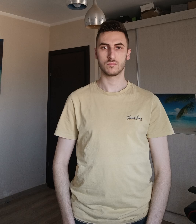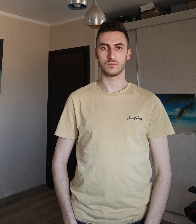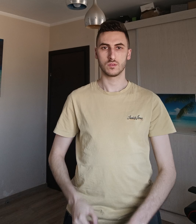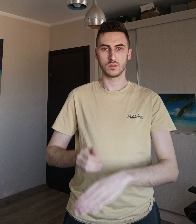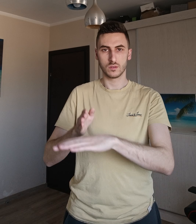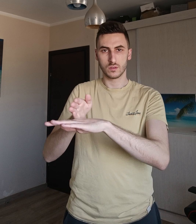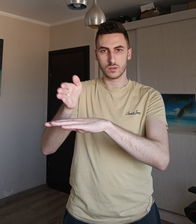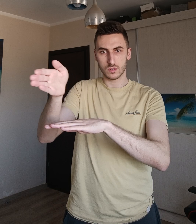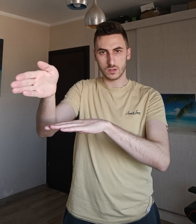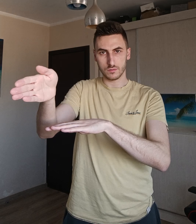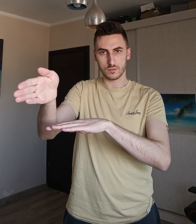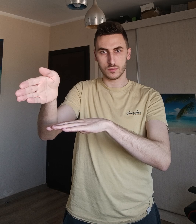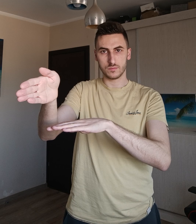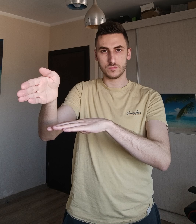לבוא